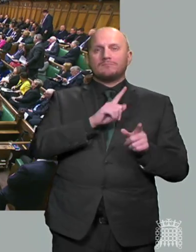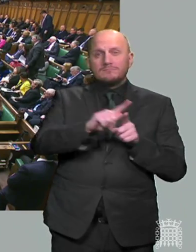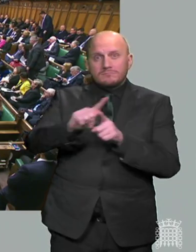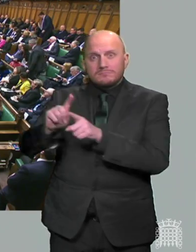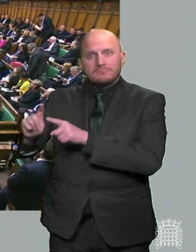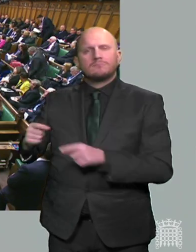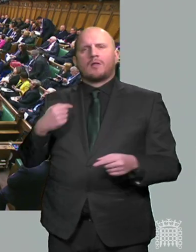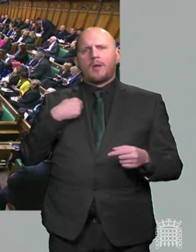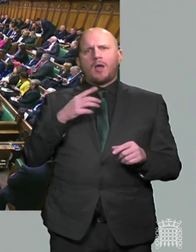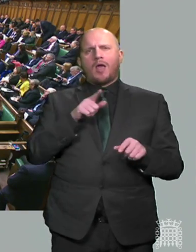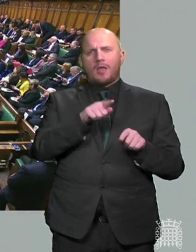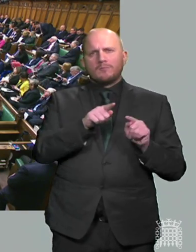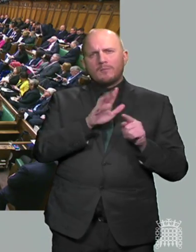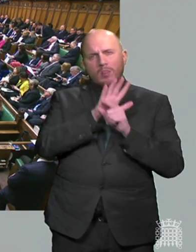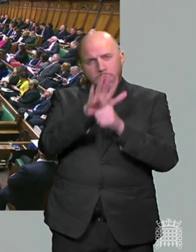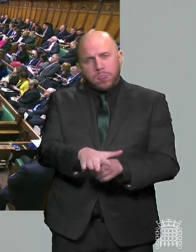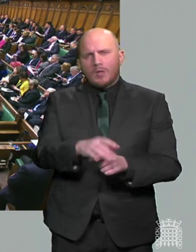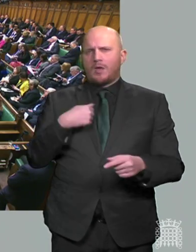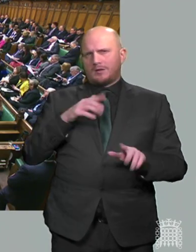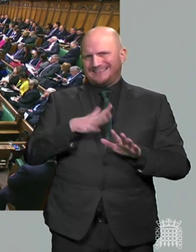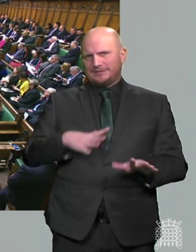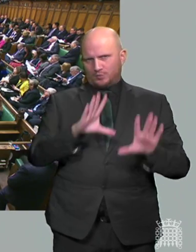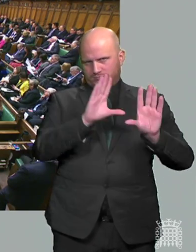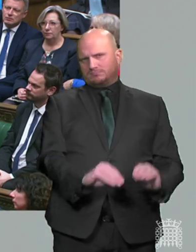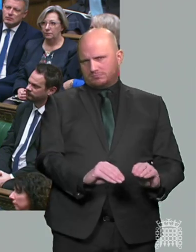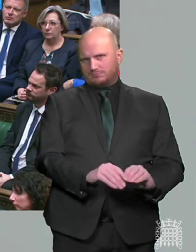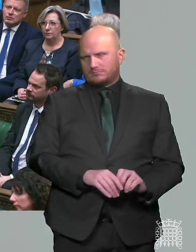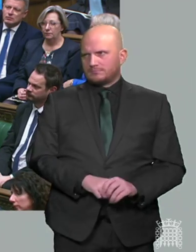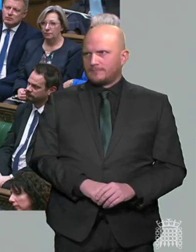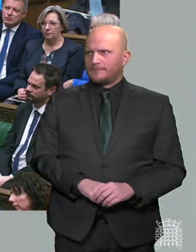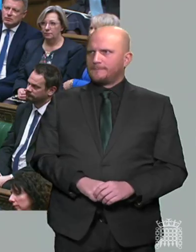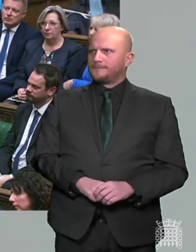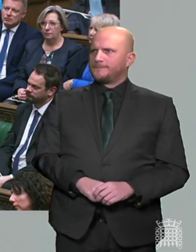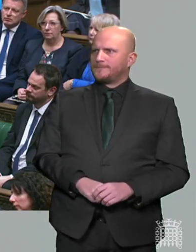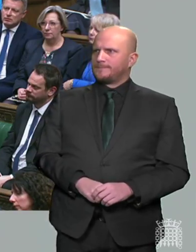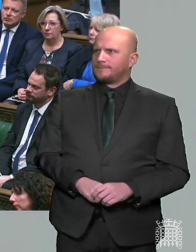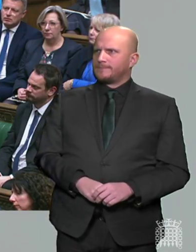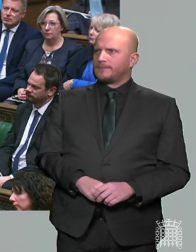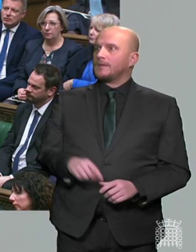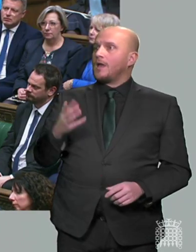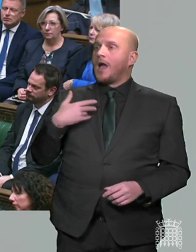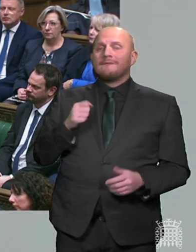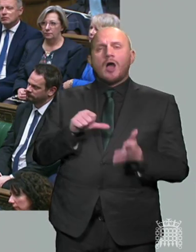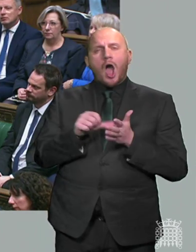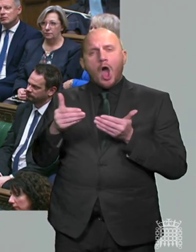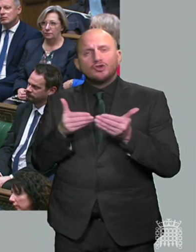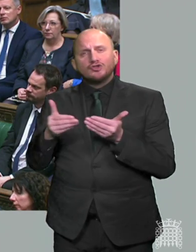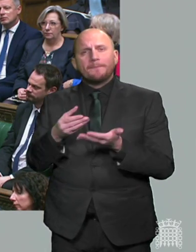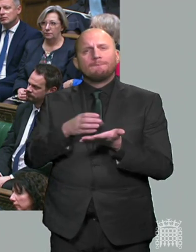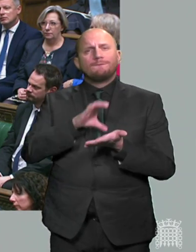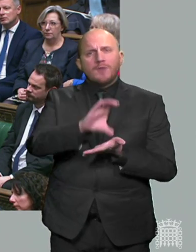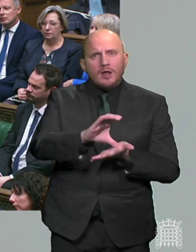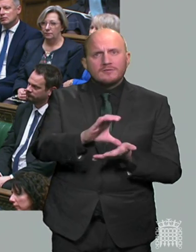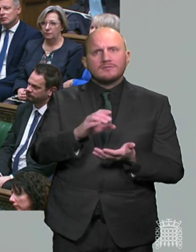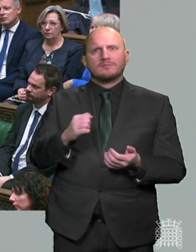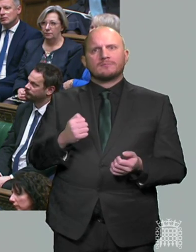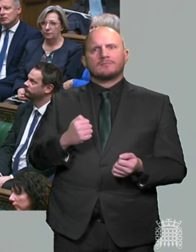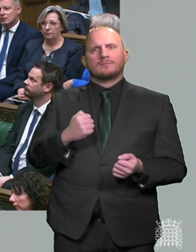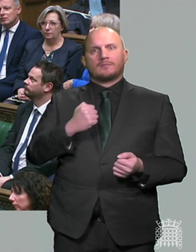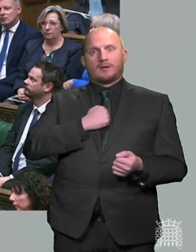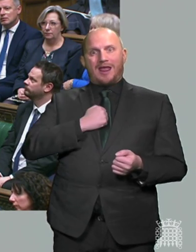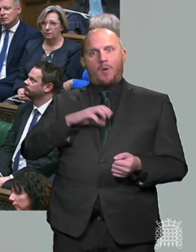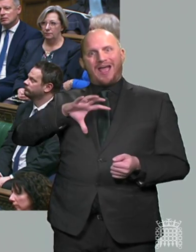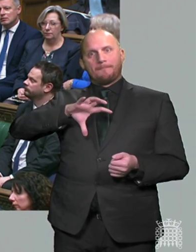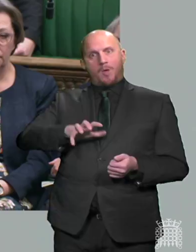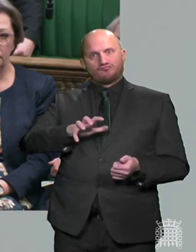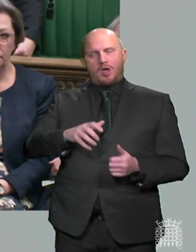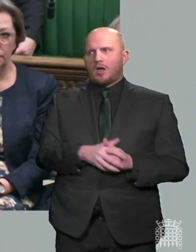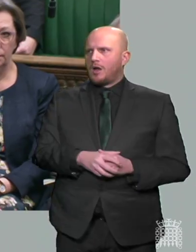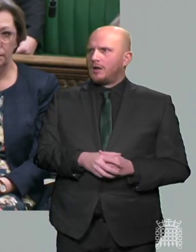Caerphilly County Borough Council recently announced a £3 million cost of living hardship fund to help those most in need in Islwyn and across our county borough.